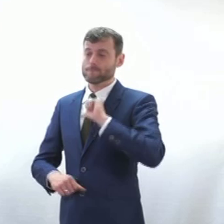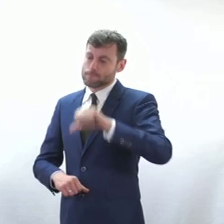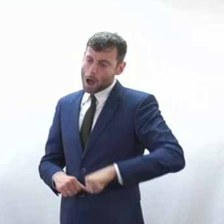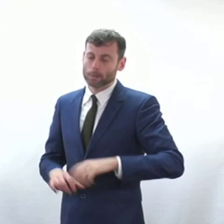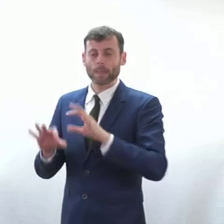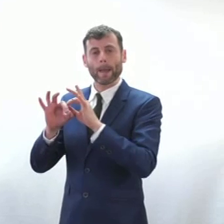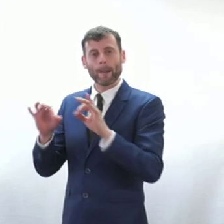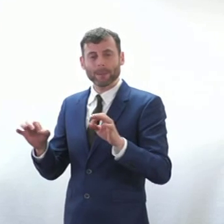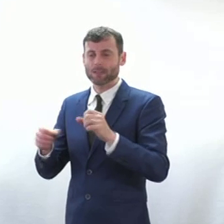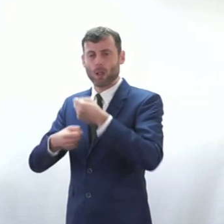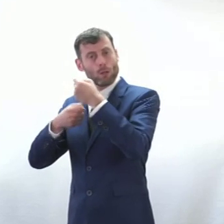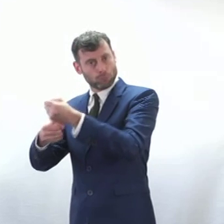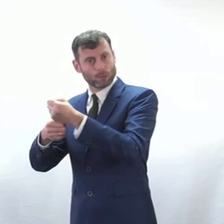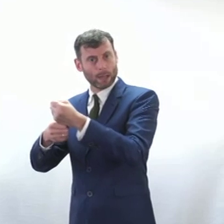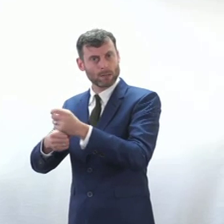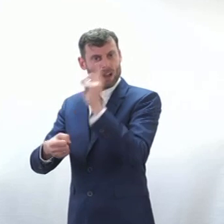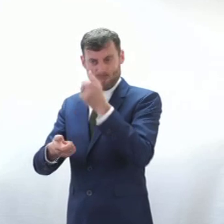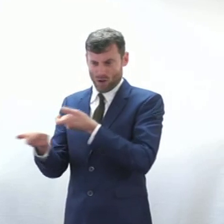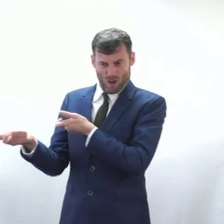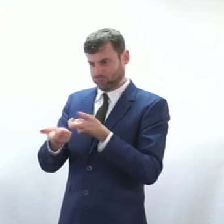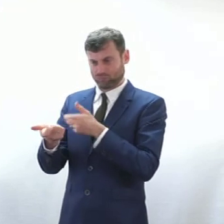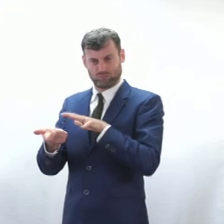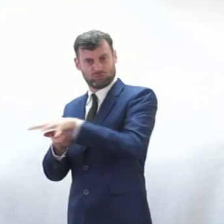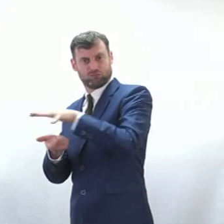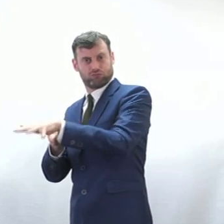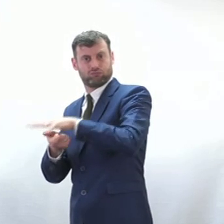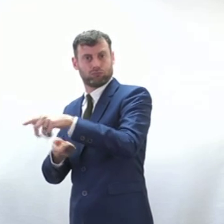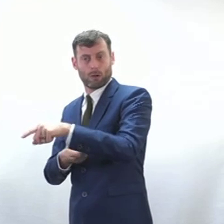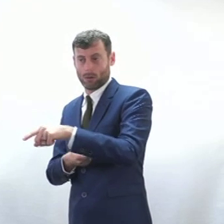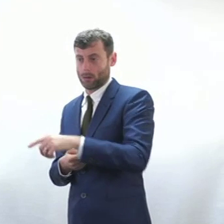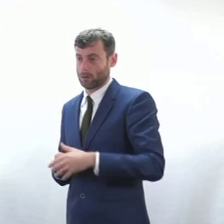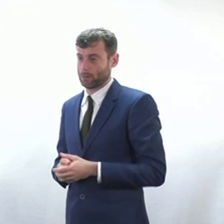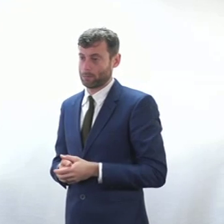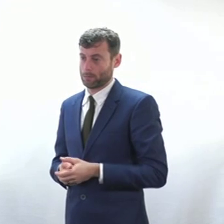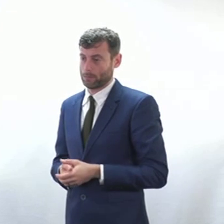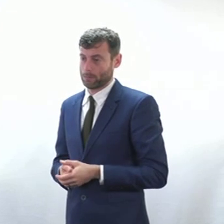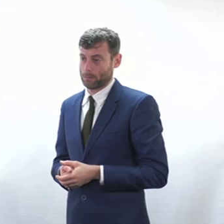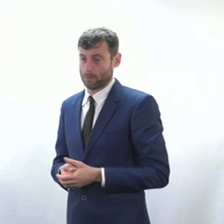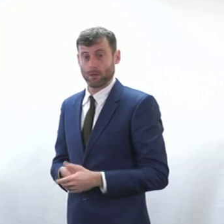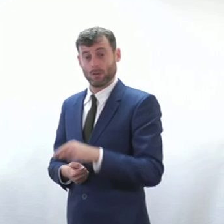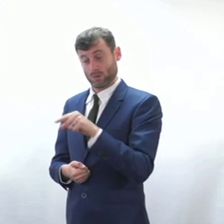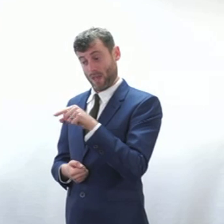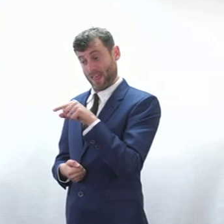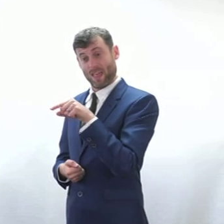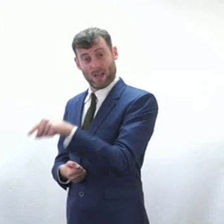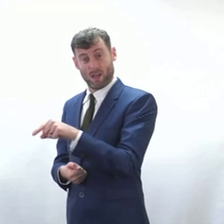However, it was heart-warming to see those very farmers feeding those forces who had been ordered to beat or suppress them.